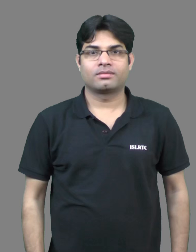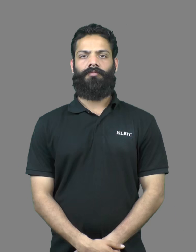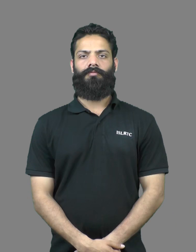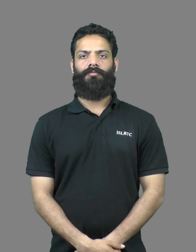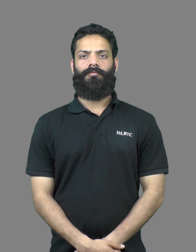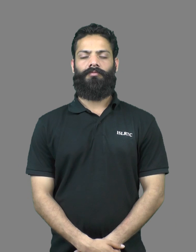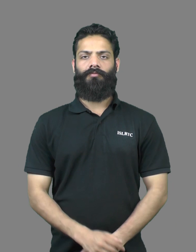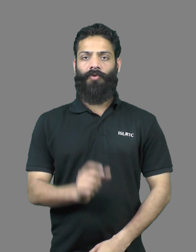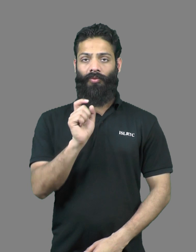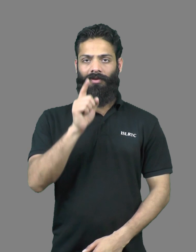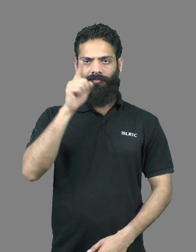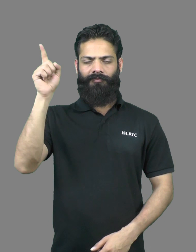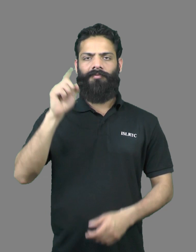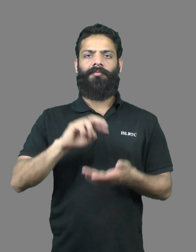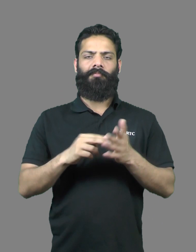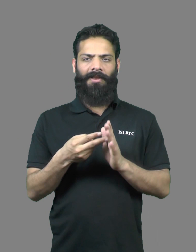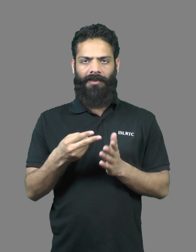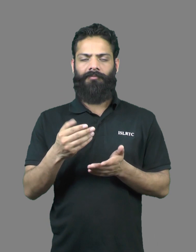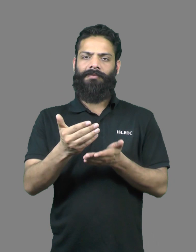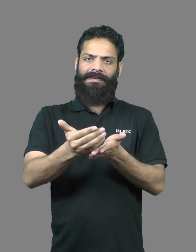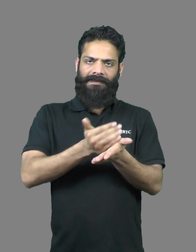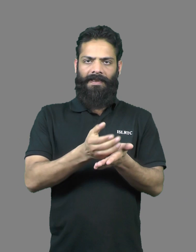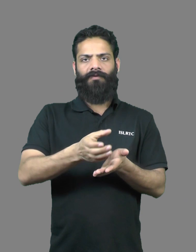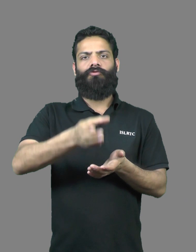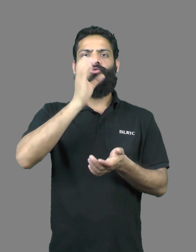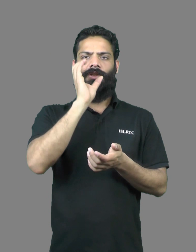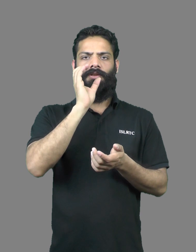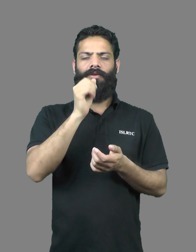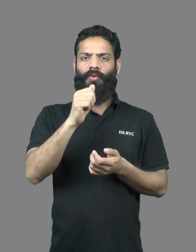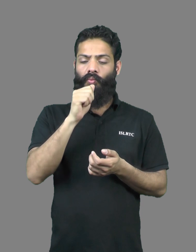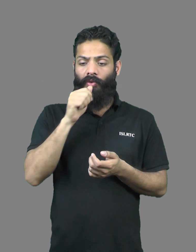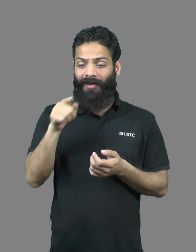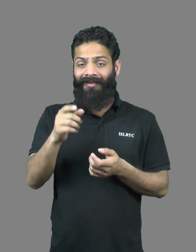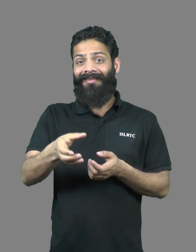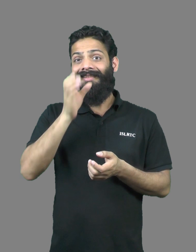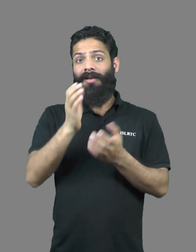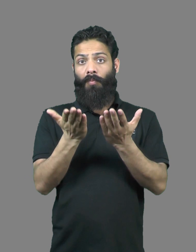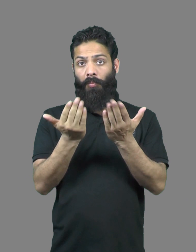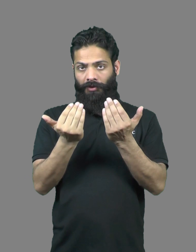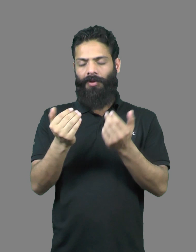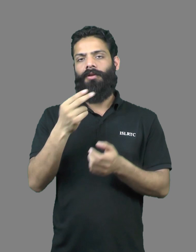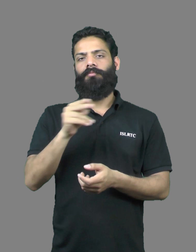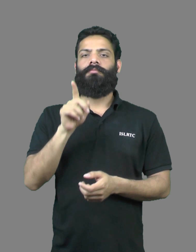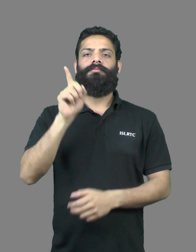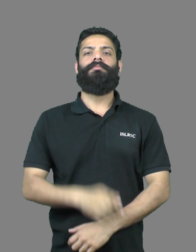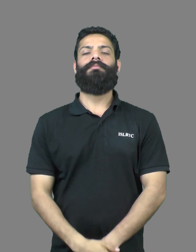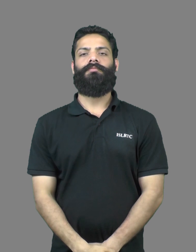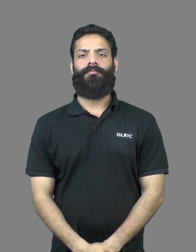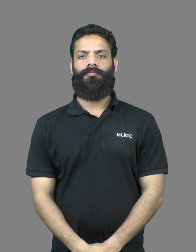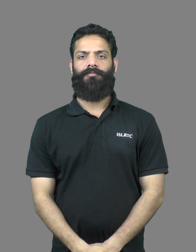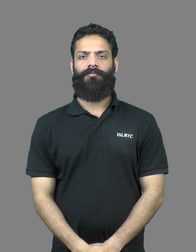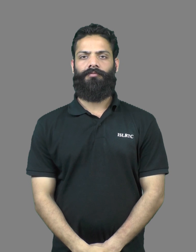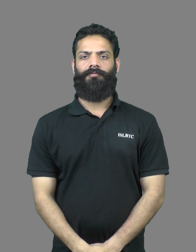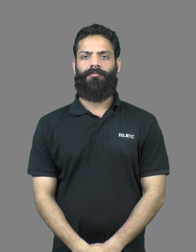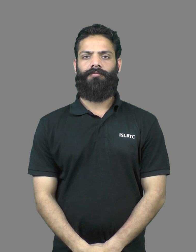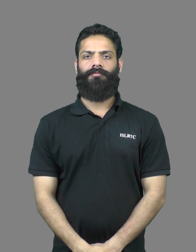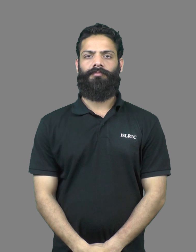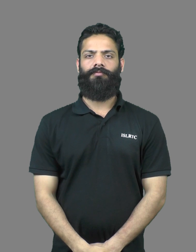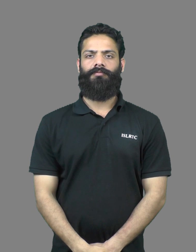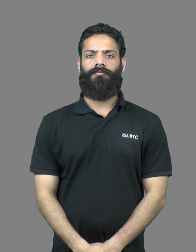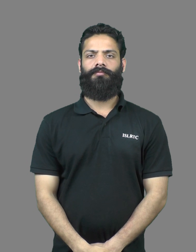Potable